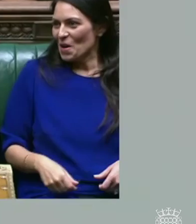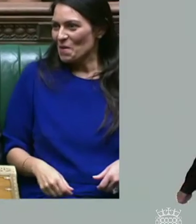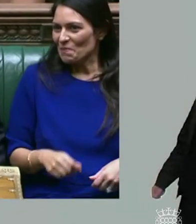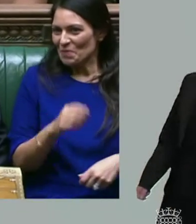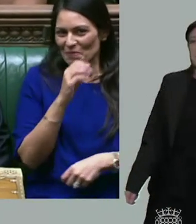More!